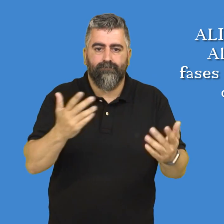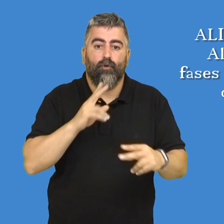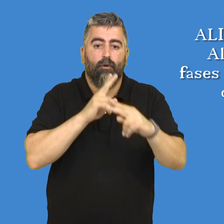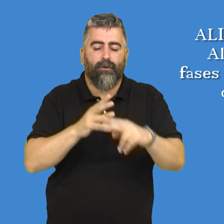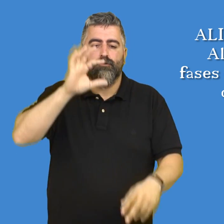nombre